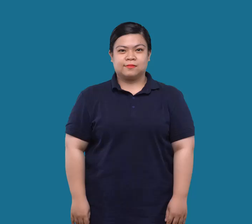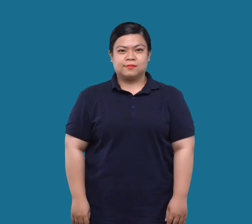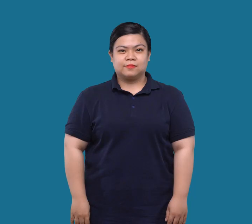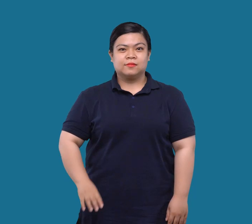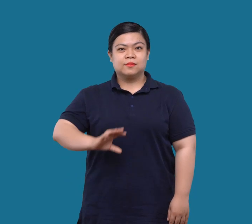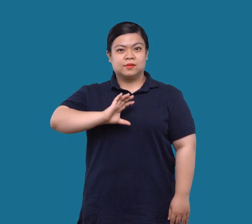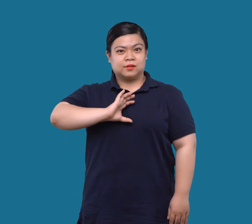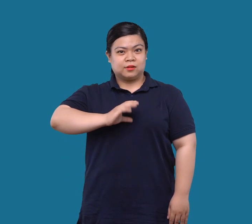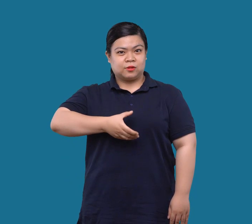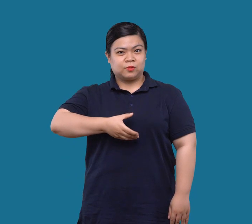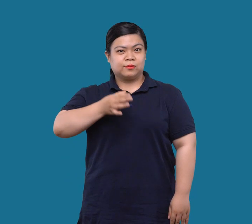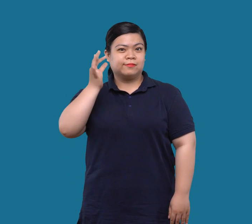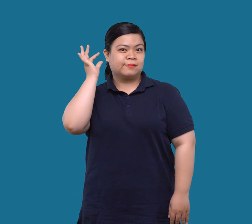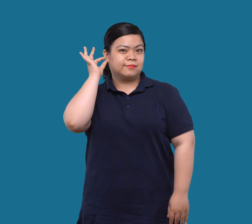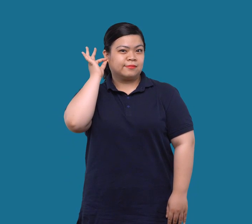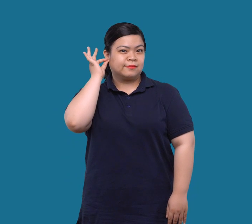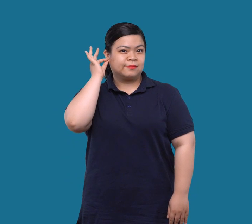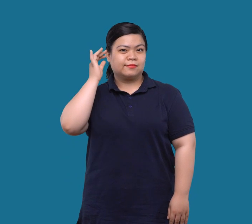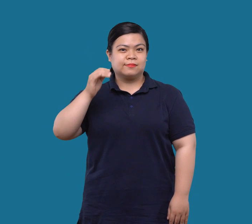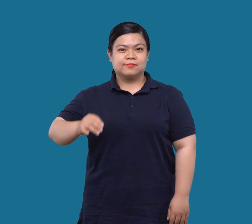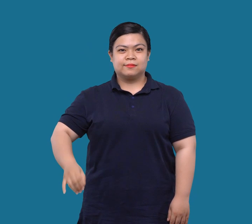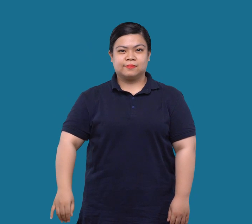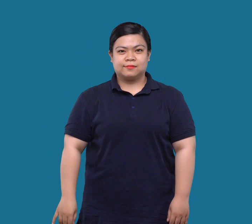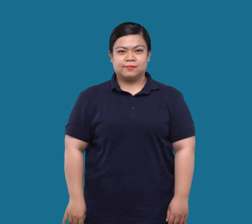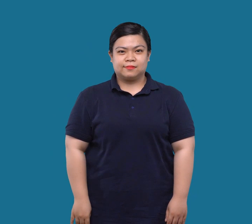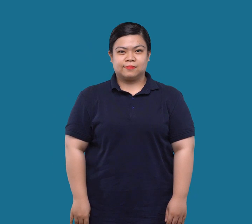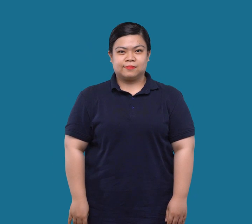cháu gái